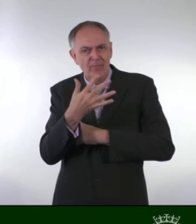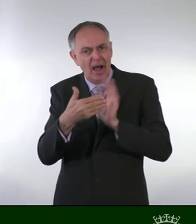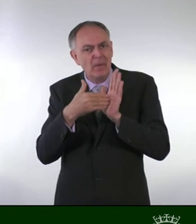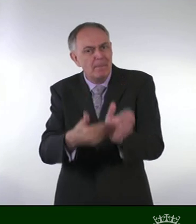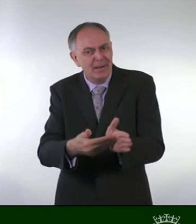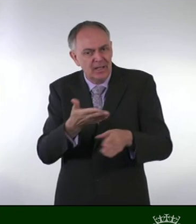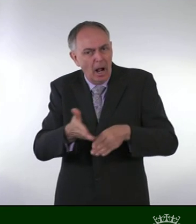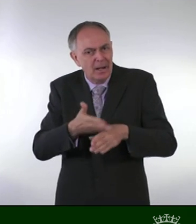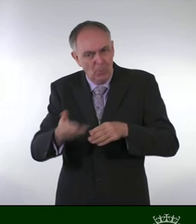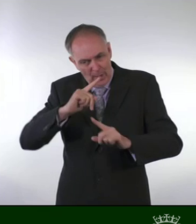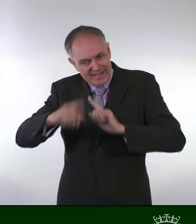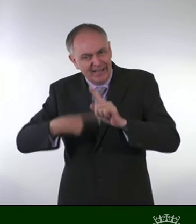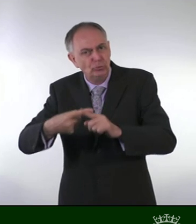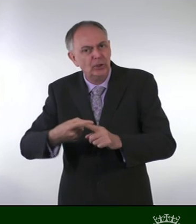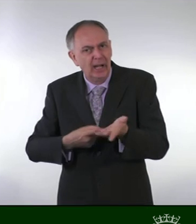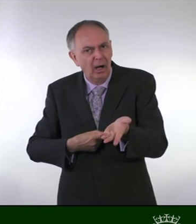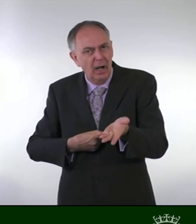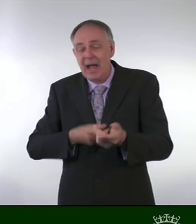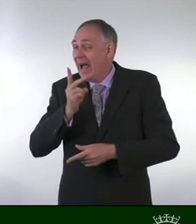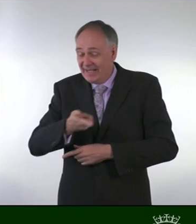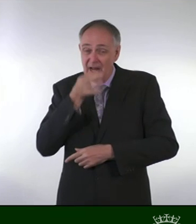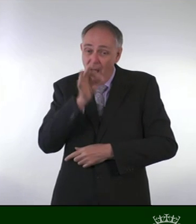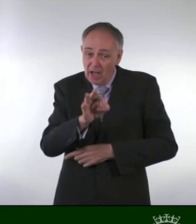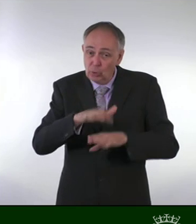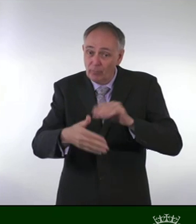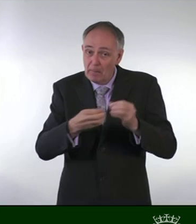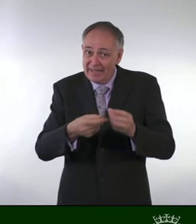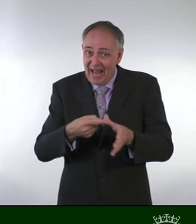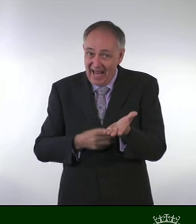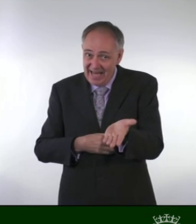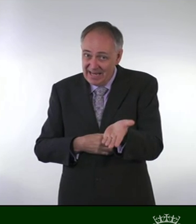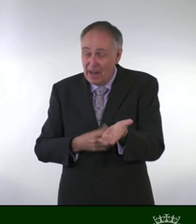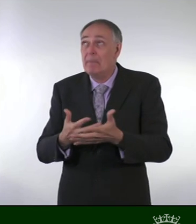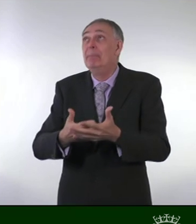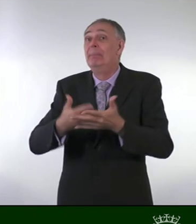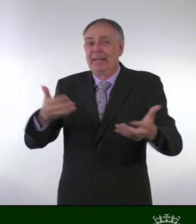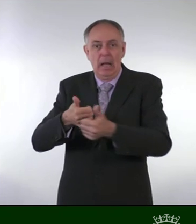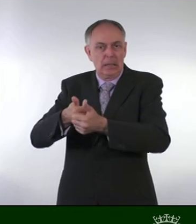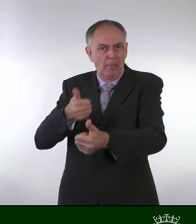I want to press the Prime Minister further on the situation at BA, which is a huge employer and the national flag carrier.